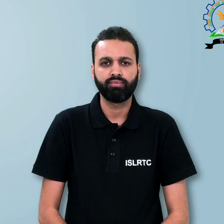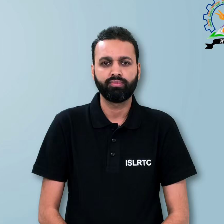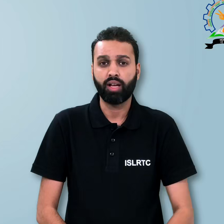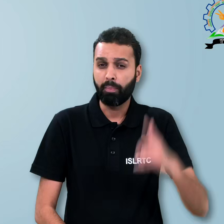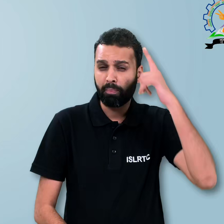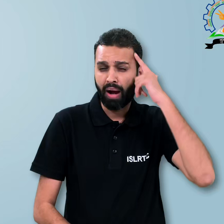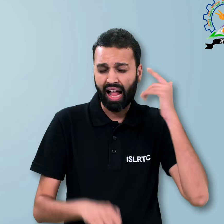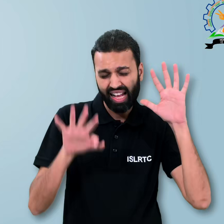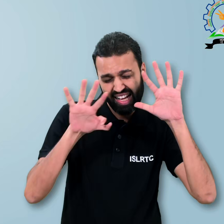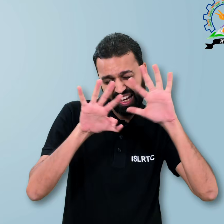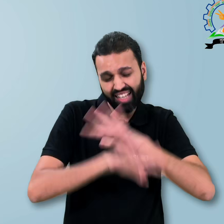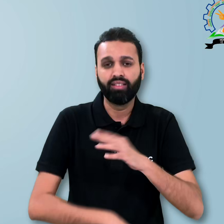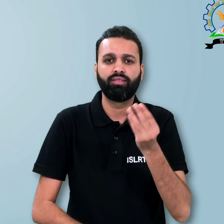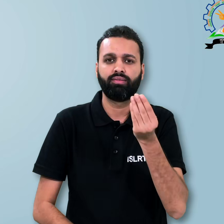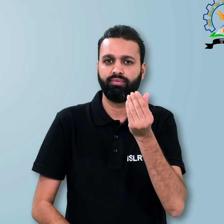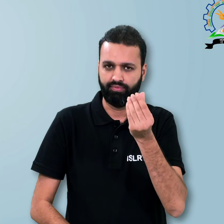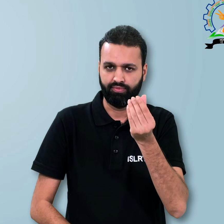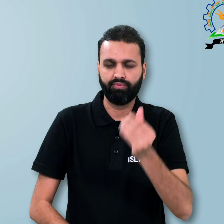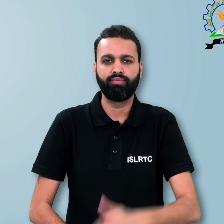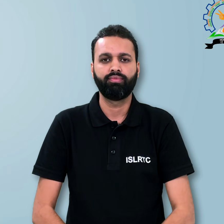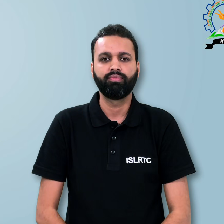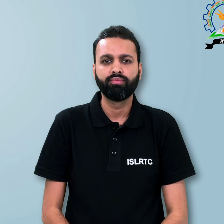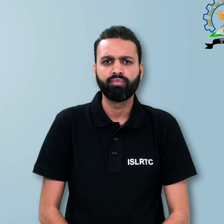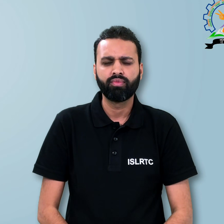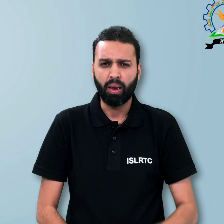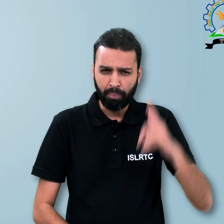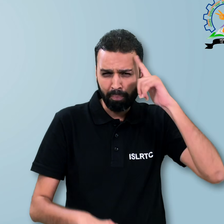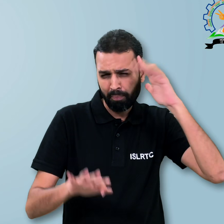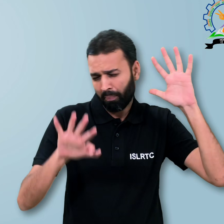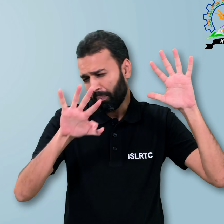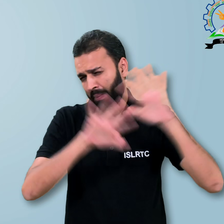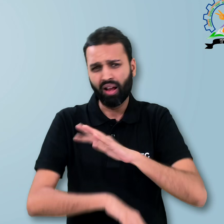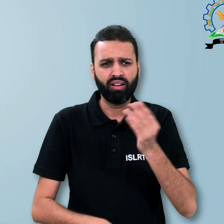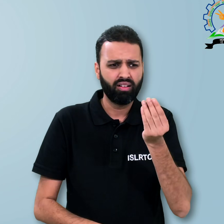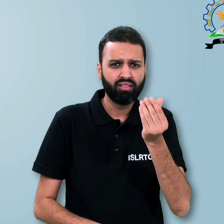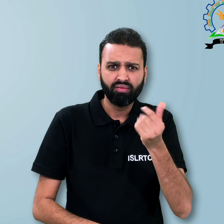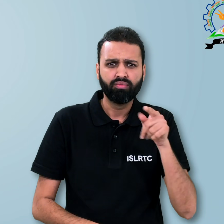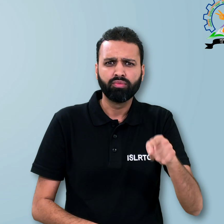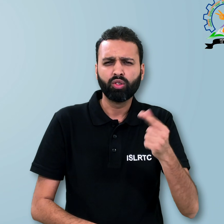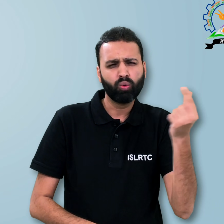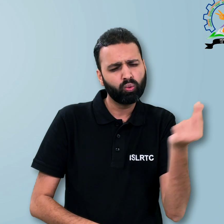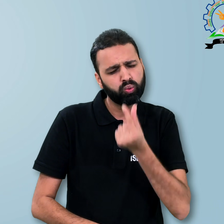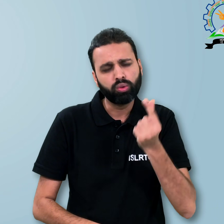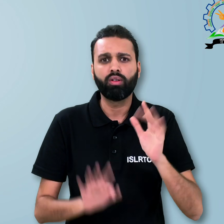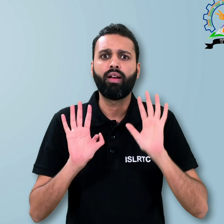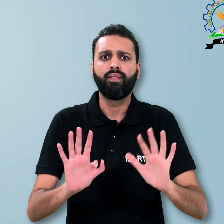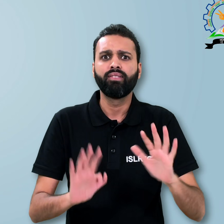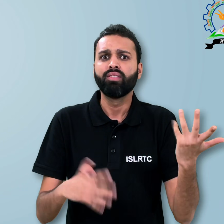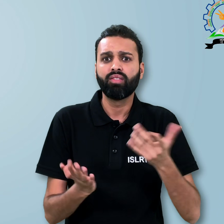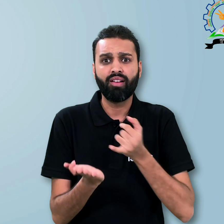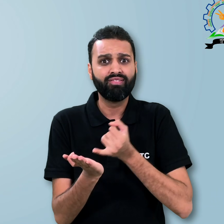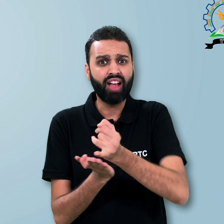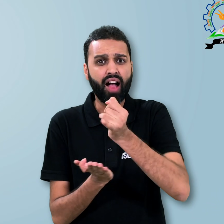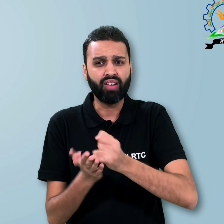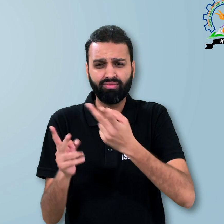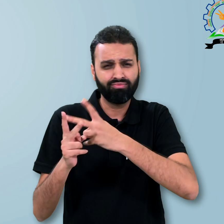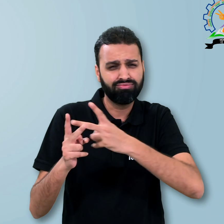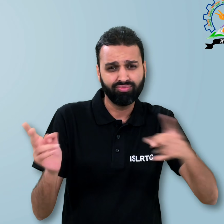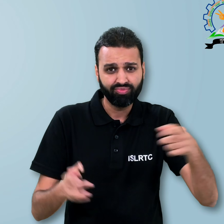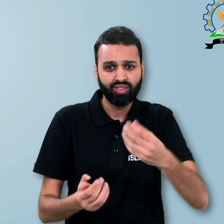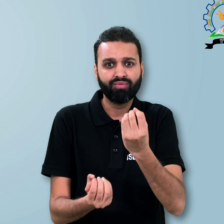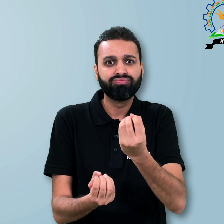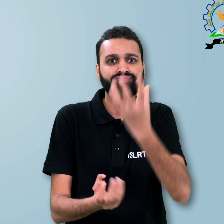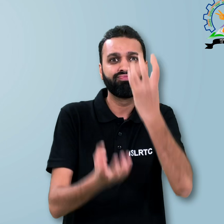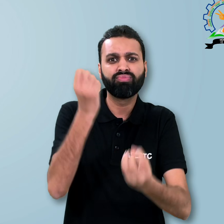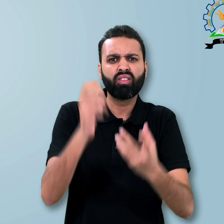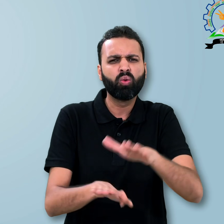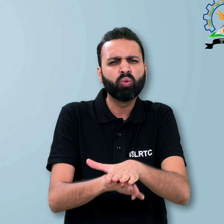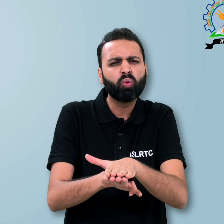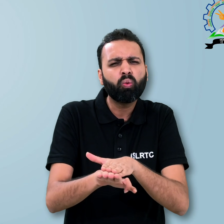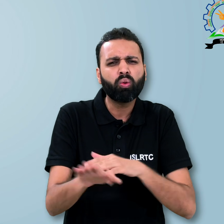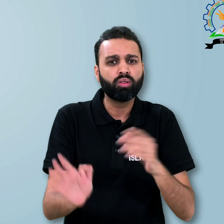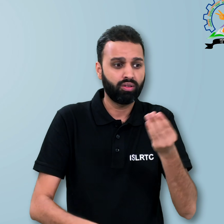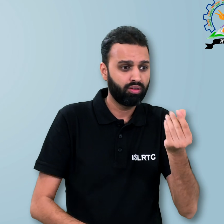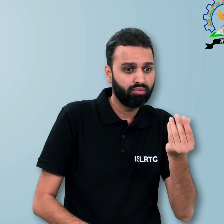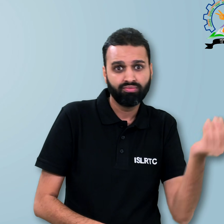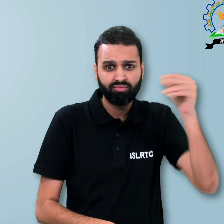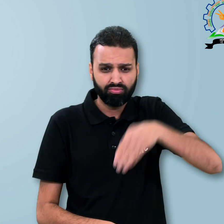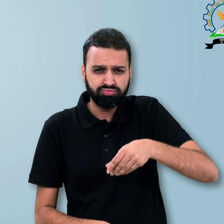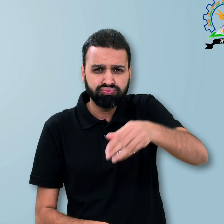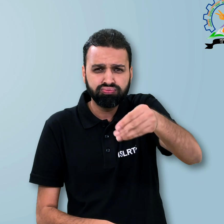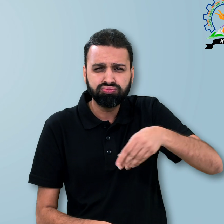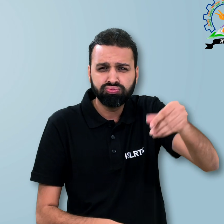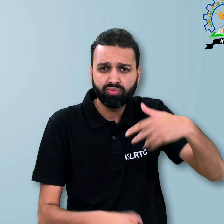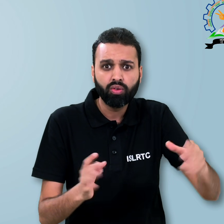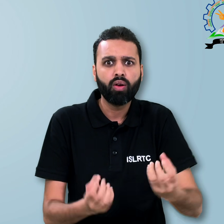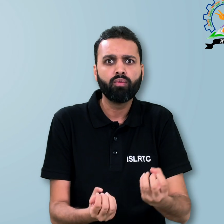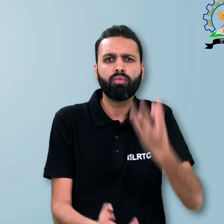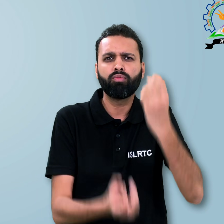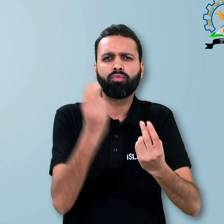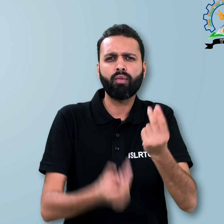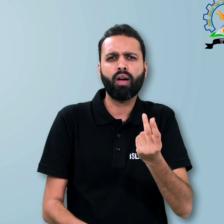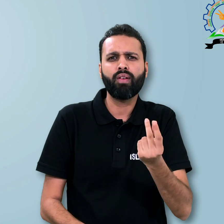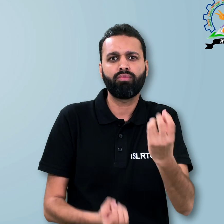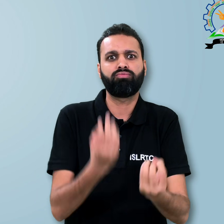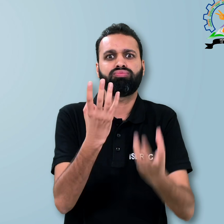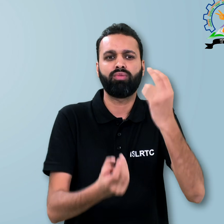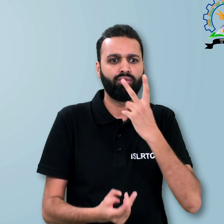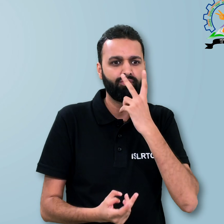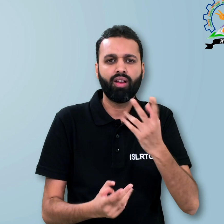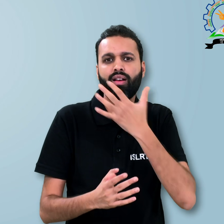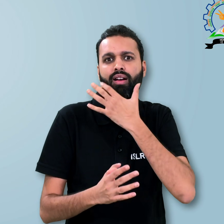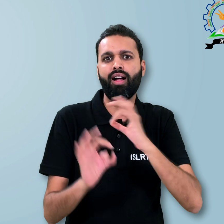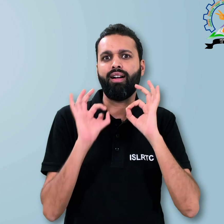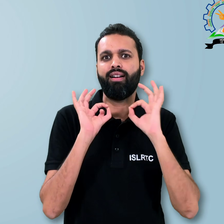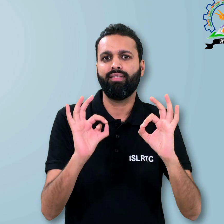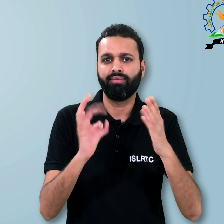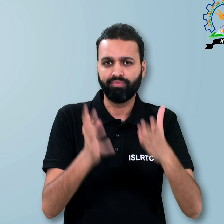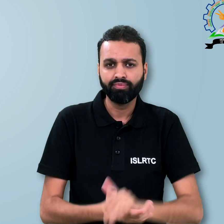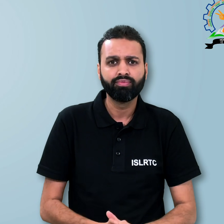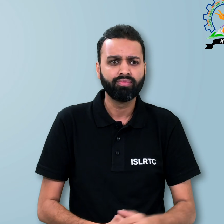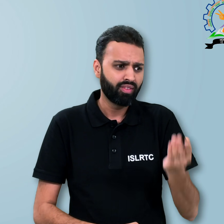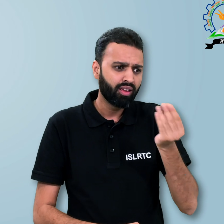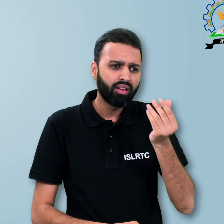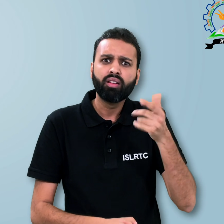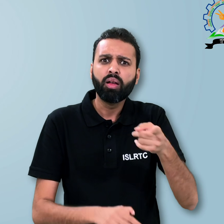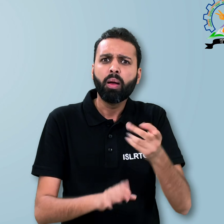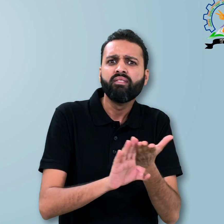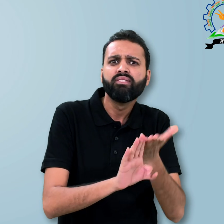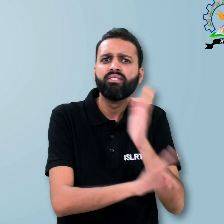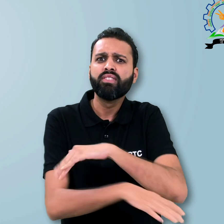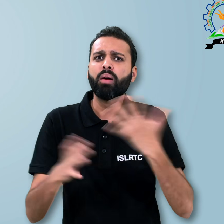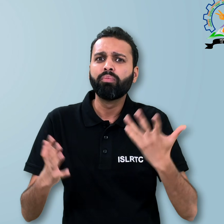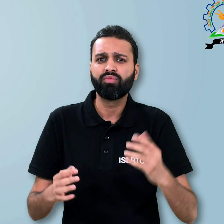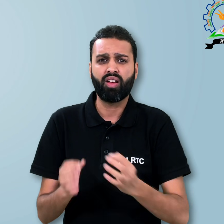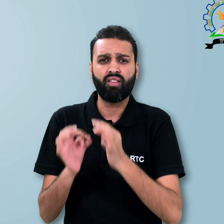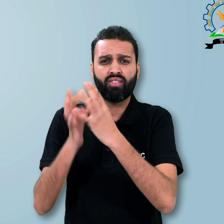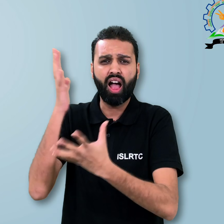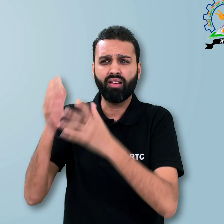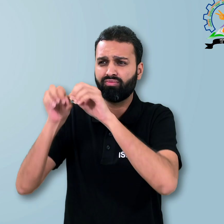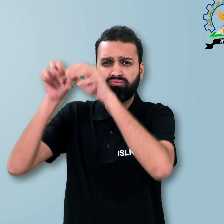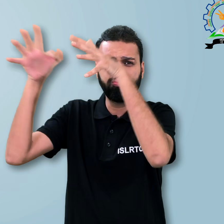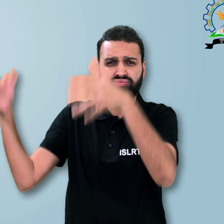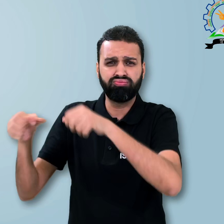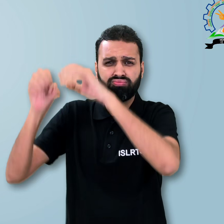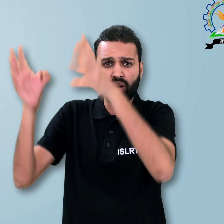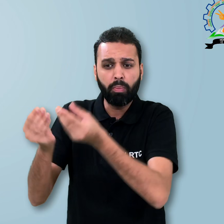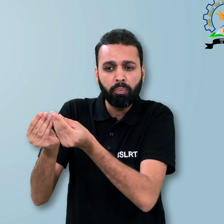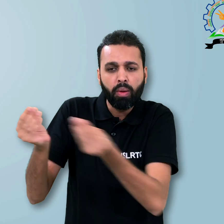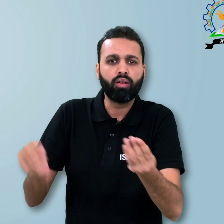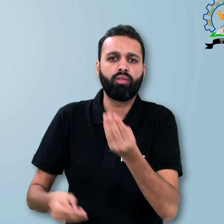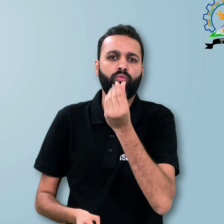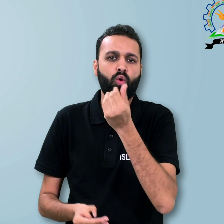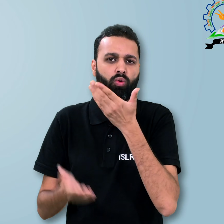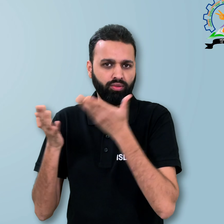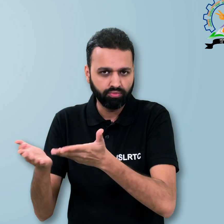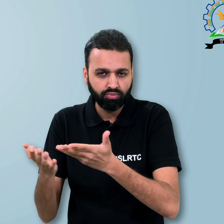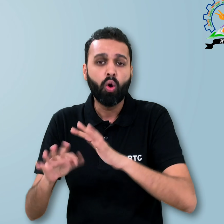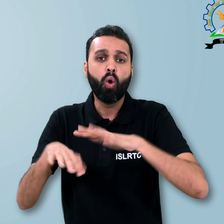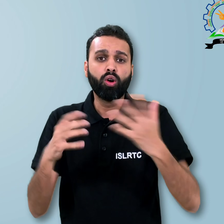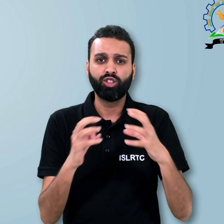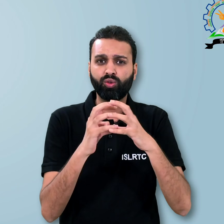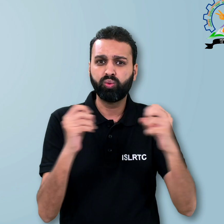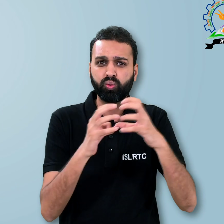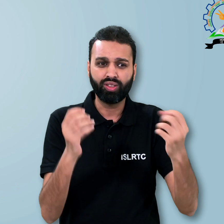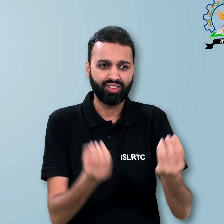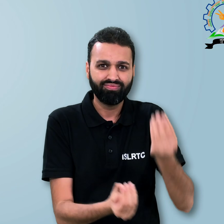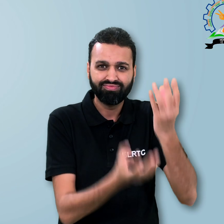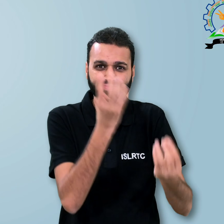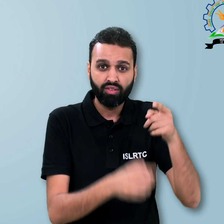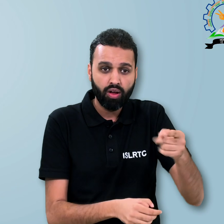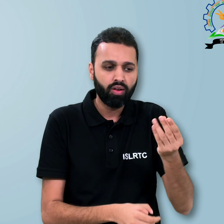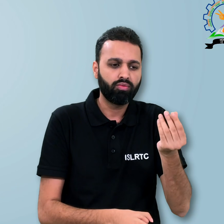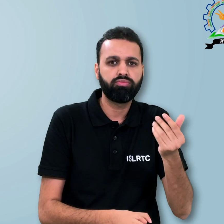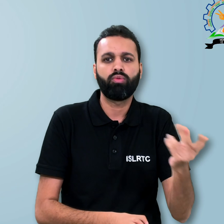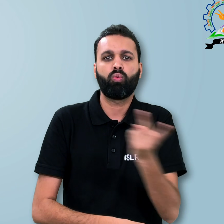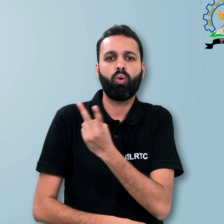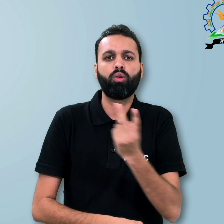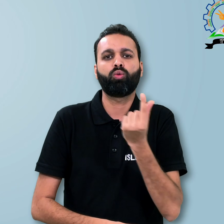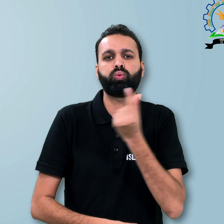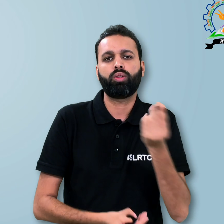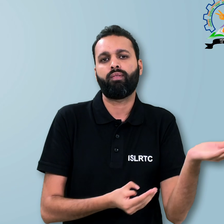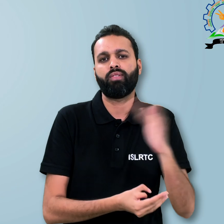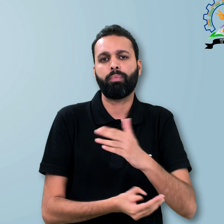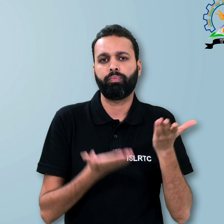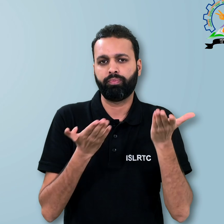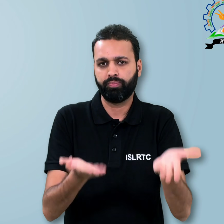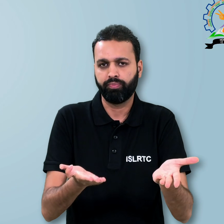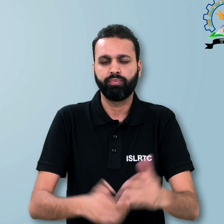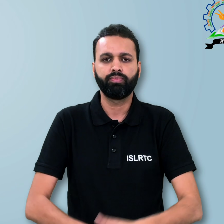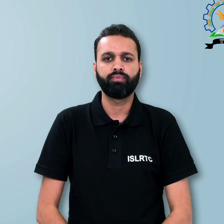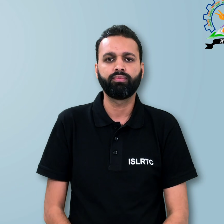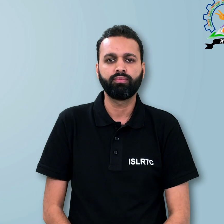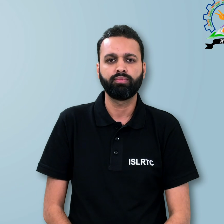Black Soil / Regur Soil / Black Cotton Soil Black soil is also known as "regur soil" or "black cotton soil." It is a type of soil that is dark in color. Black soil is known for its fertility and is suitable for growing a variety of crops. These are found in regions covered with lava and are perfect for cotton cultivation.